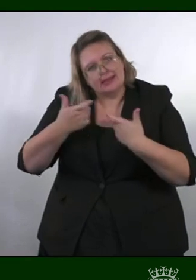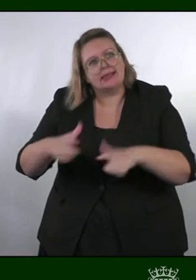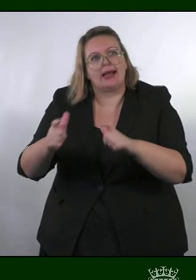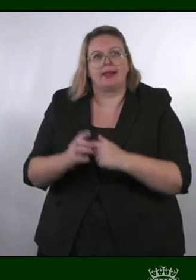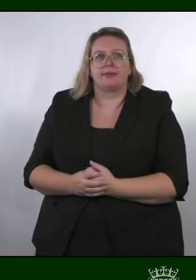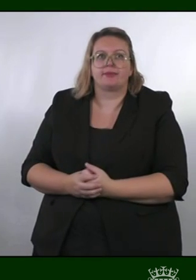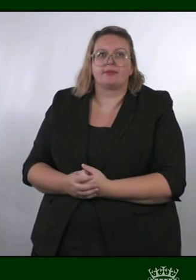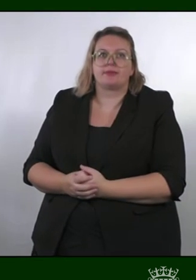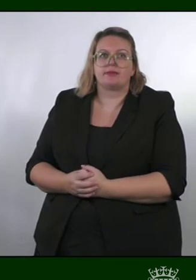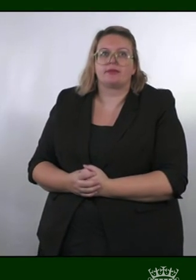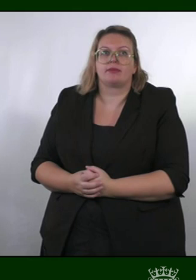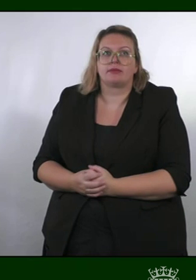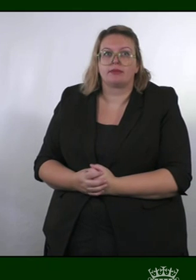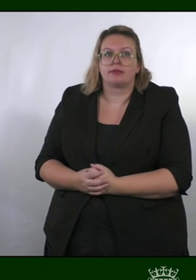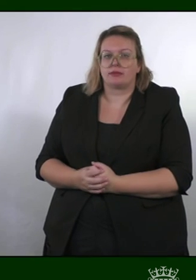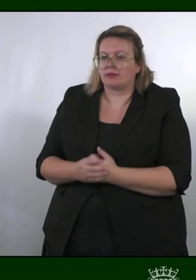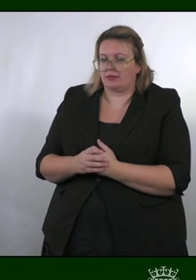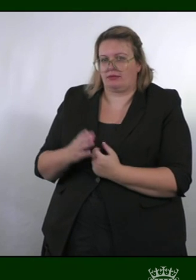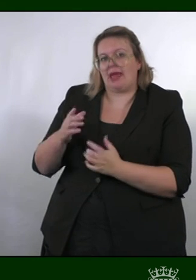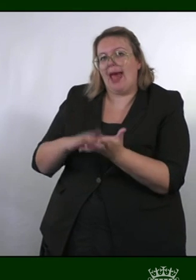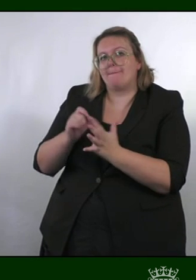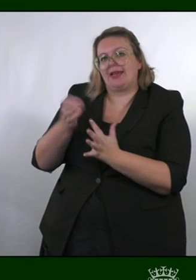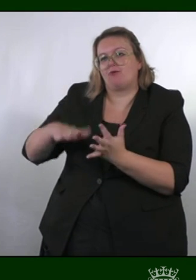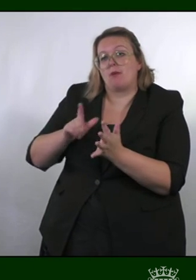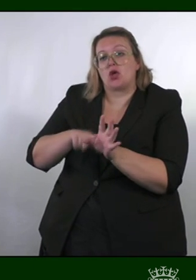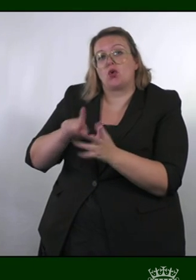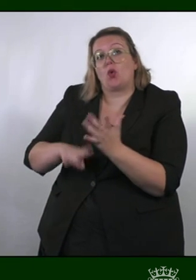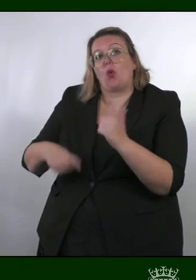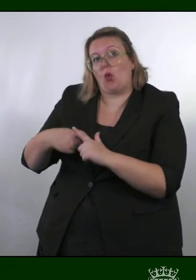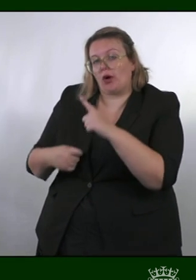We must keep working hard, together, to keep this virus under control.